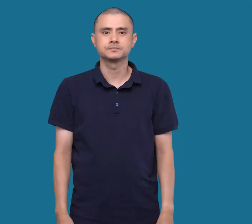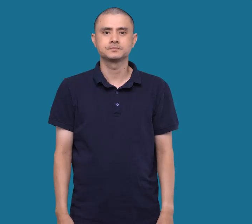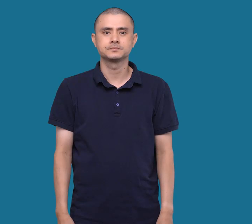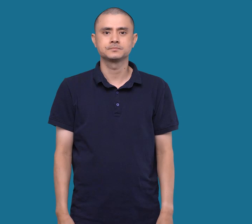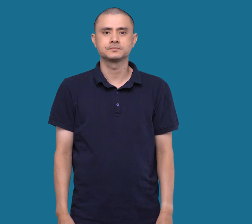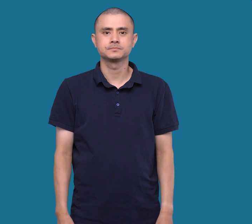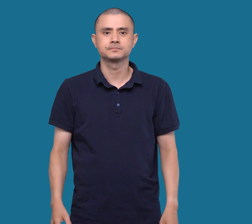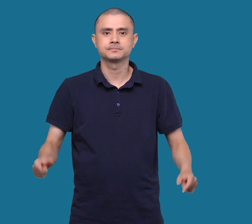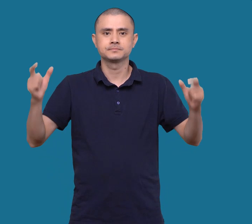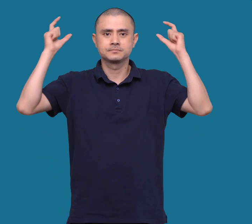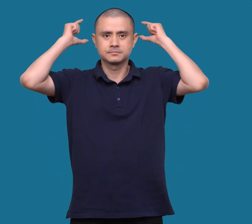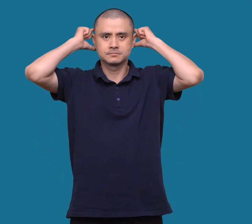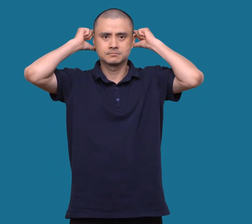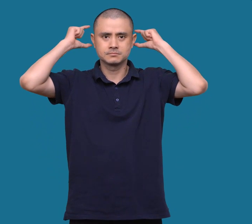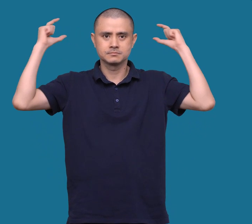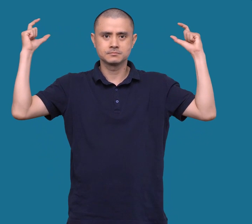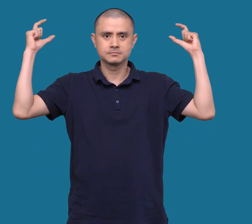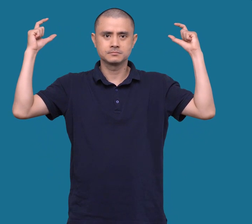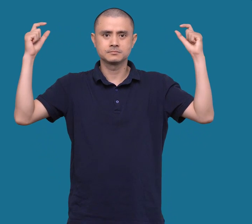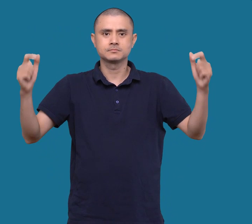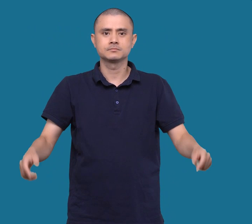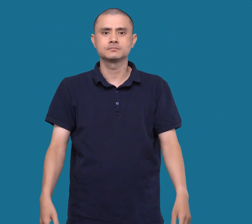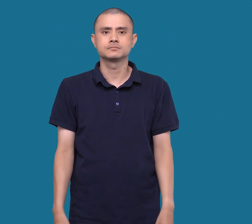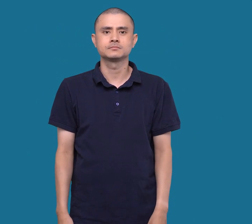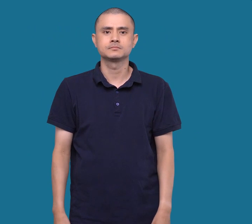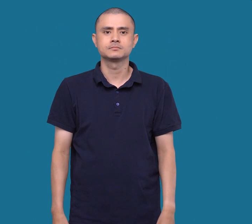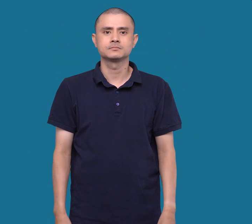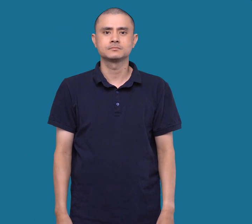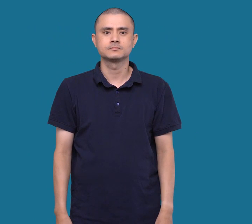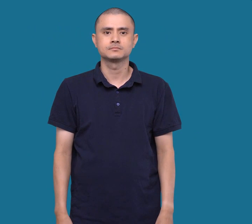quan (chức vụ)